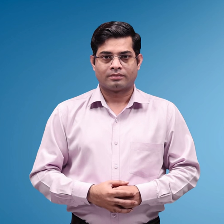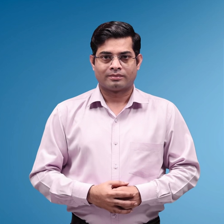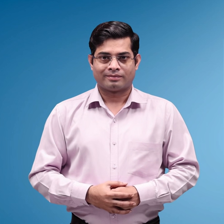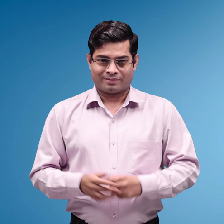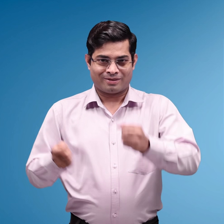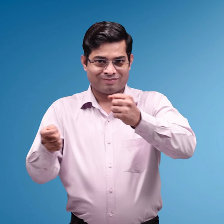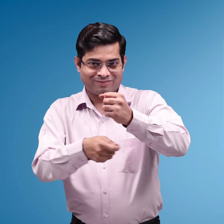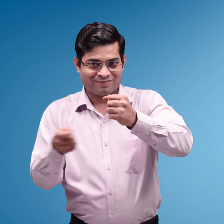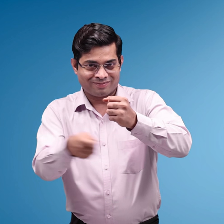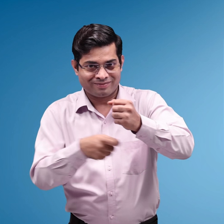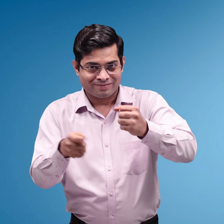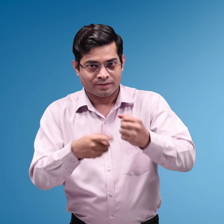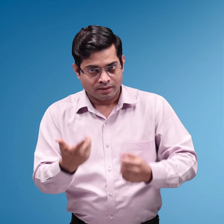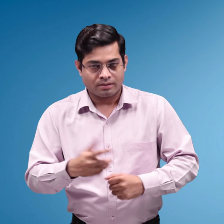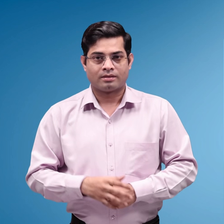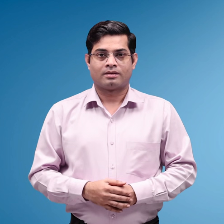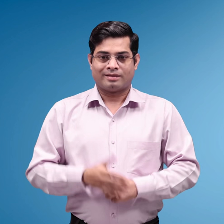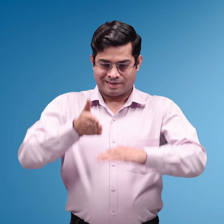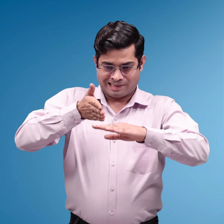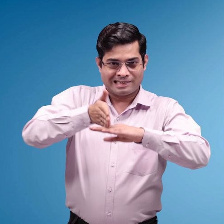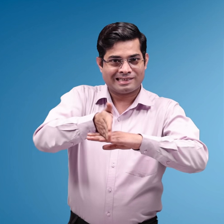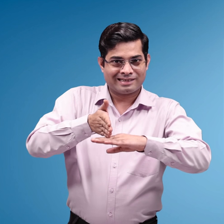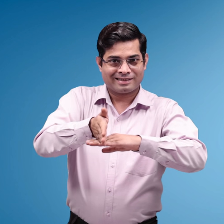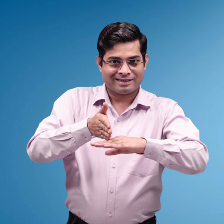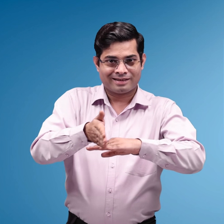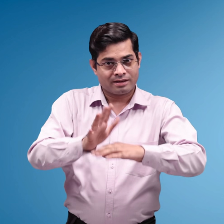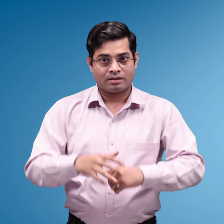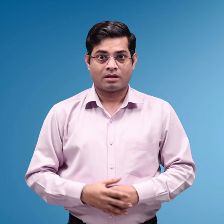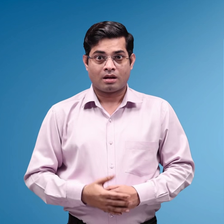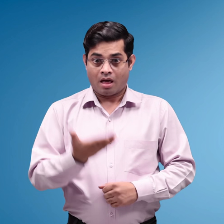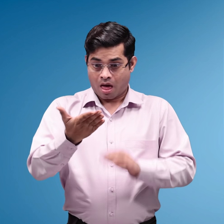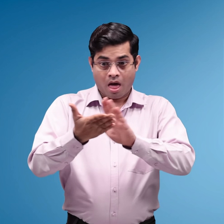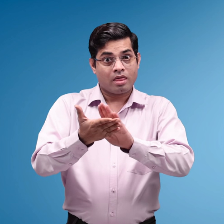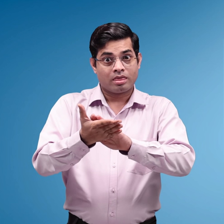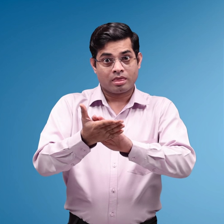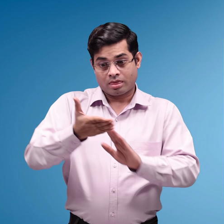to make tools such as saws and sickles.